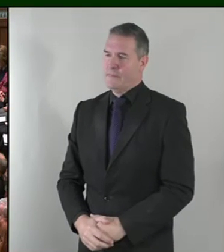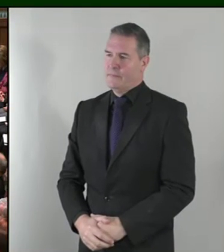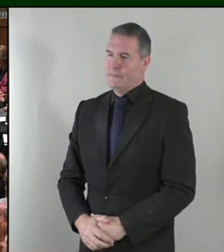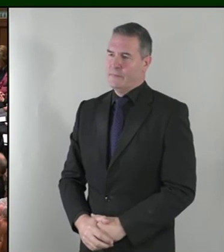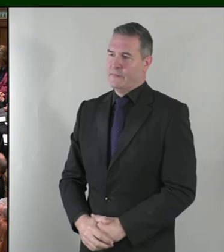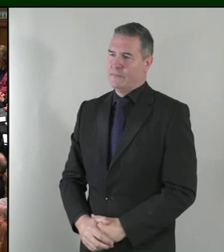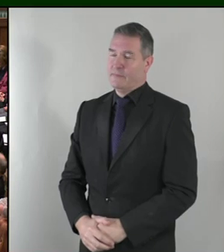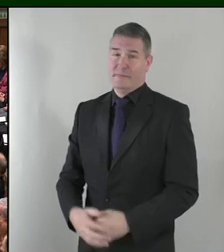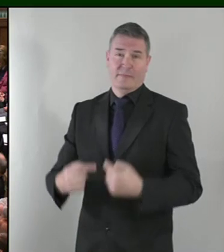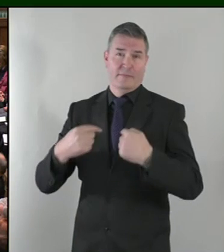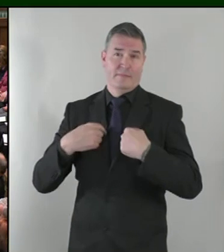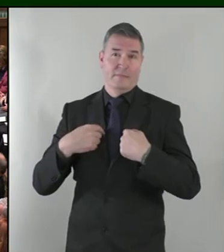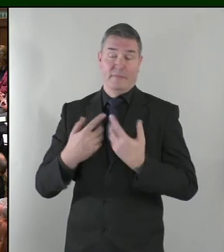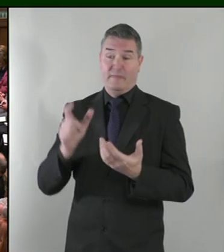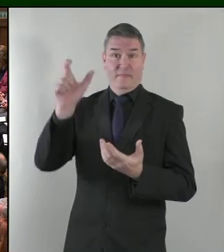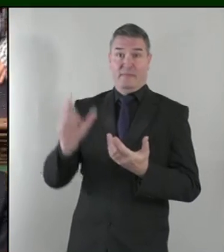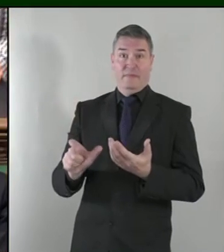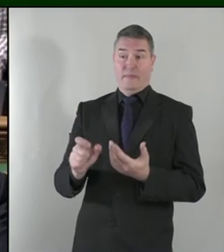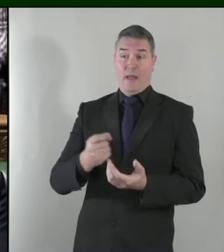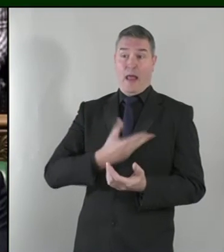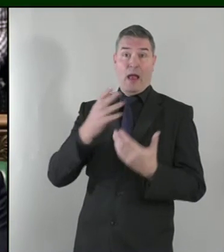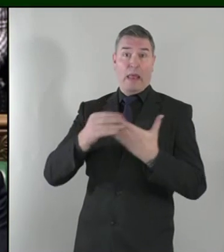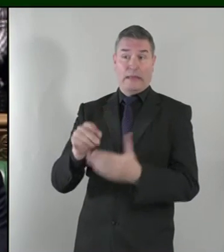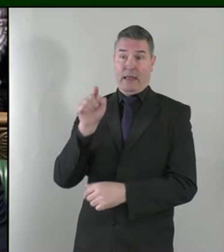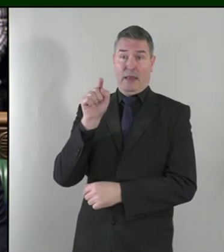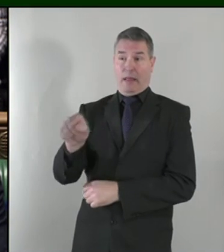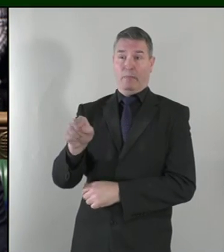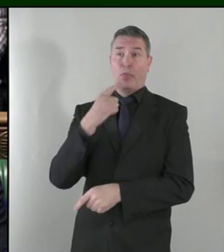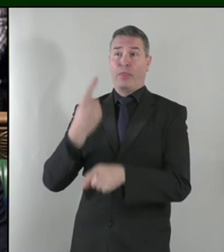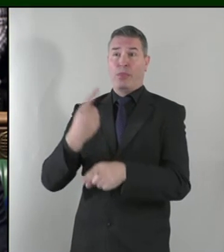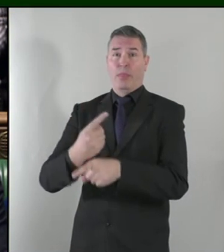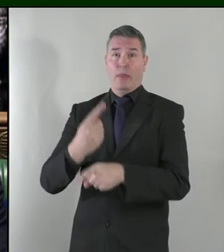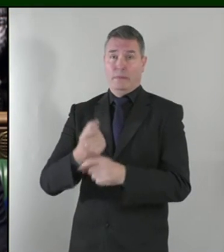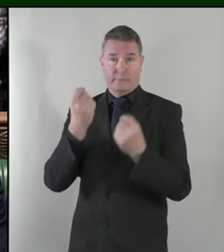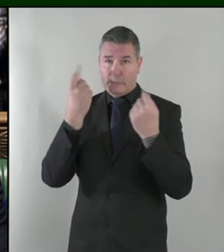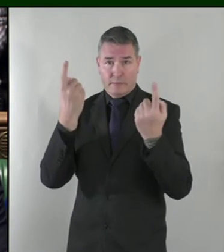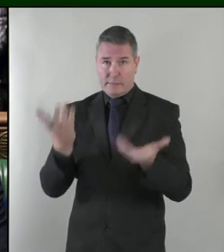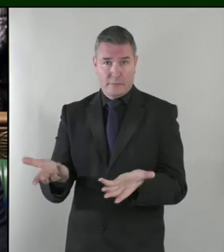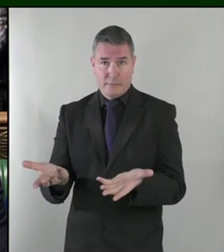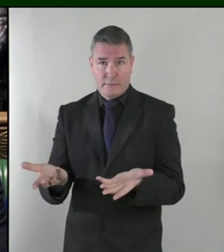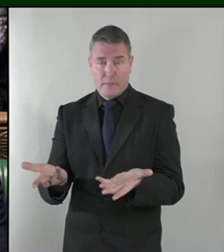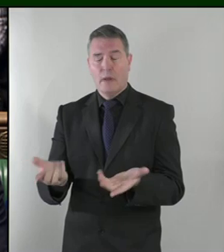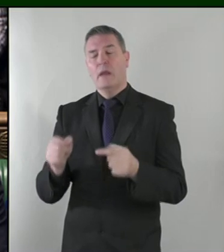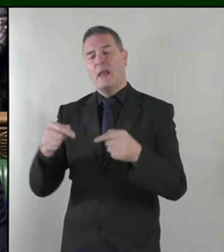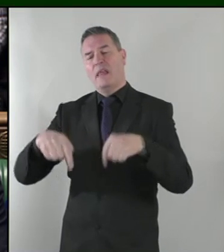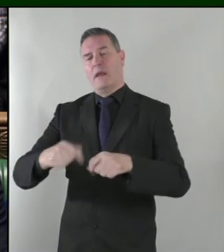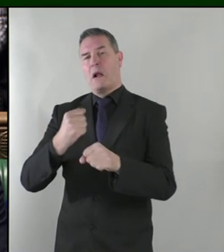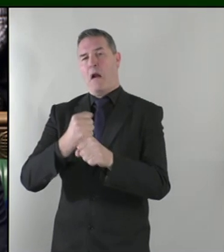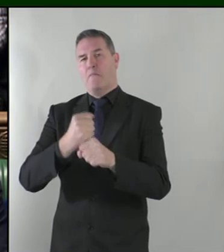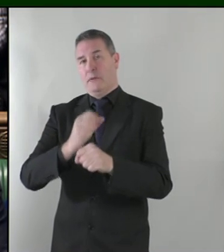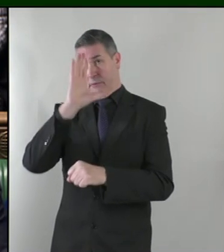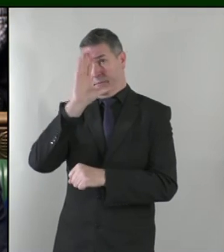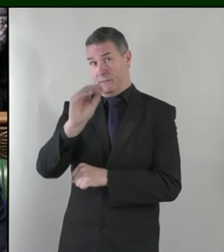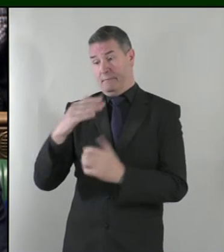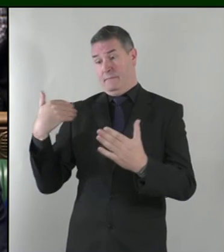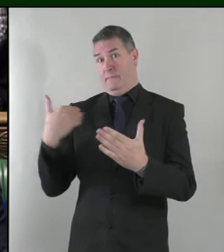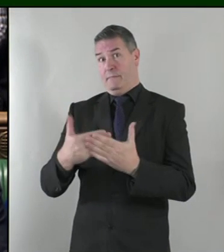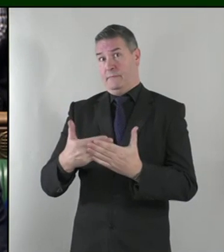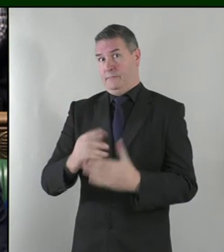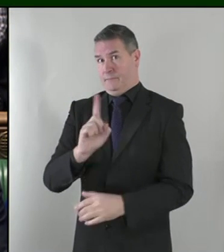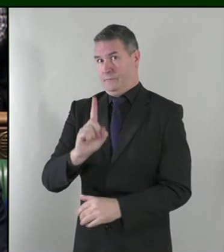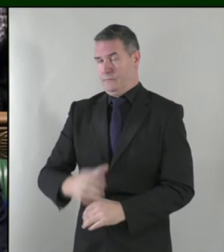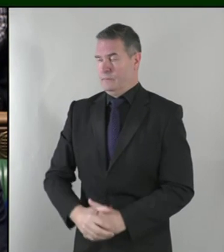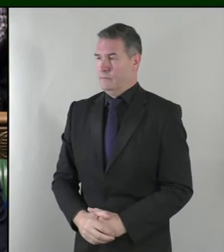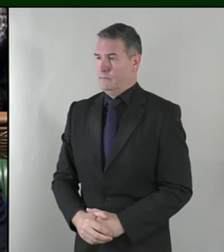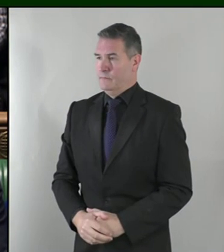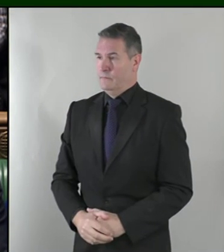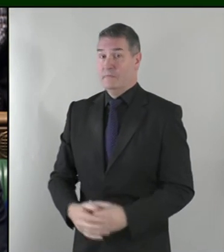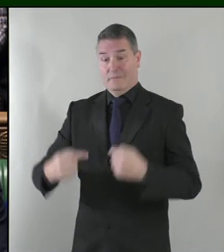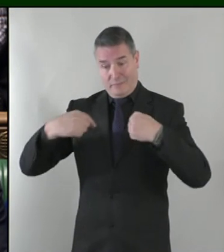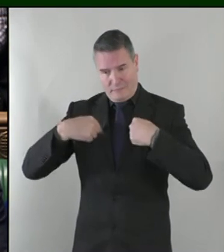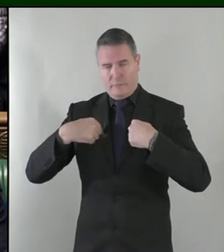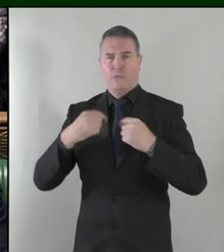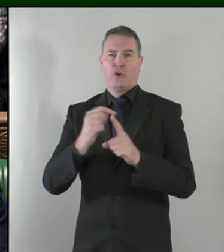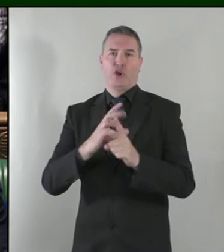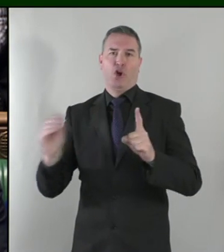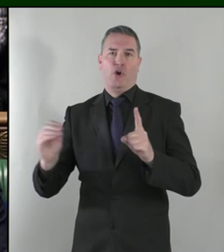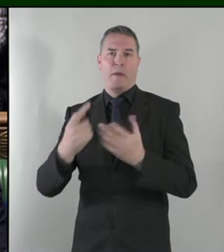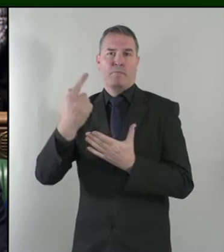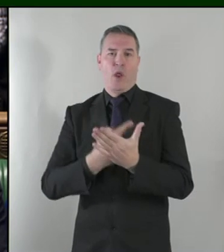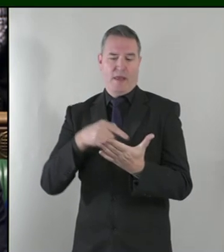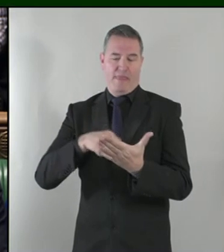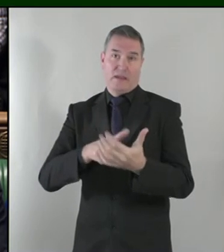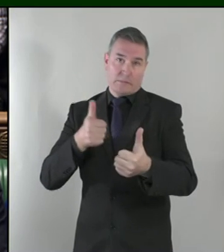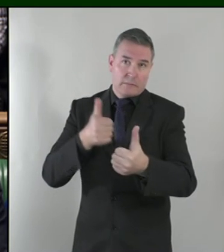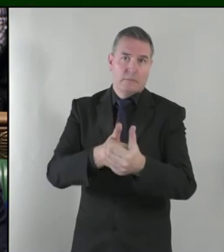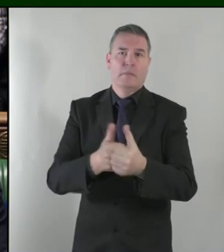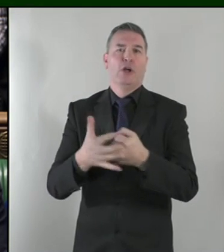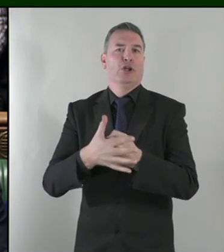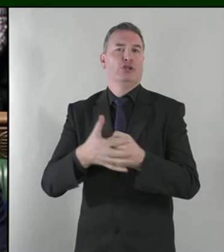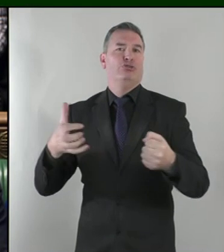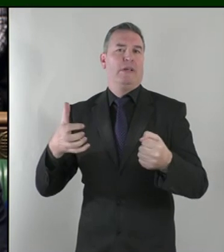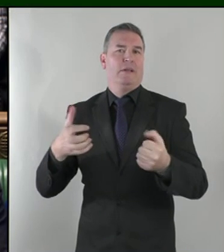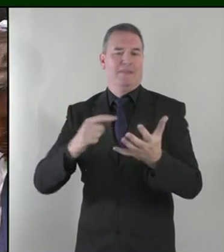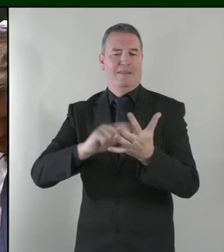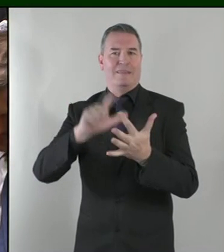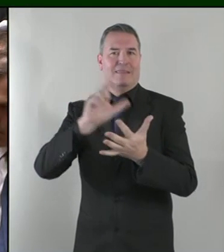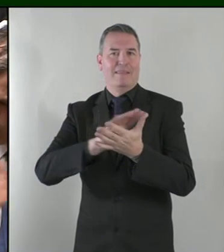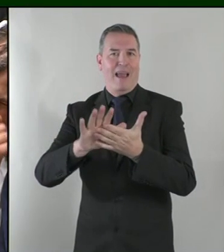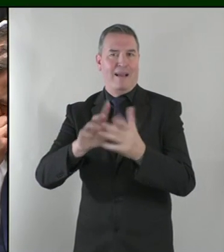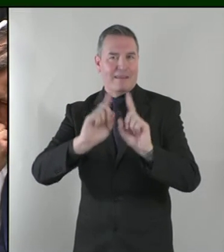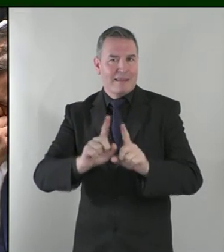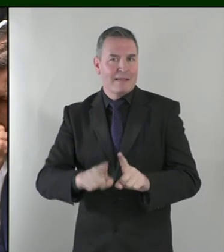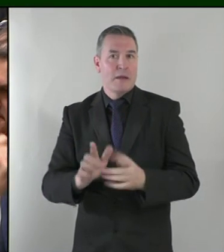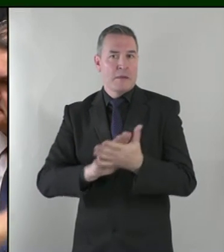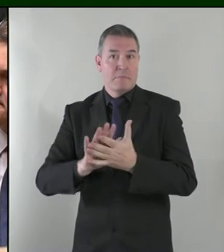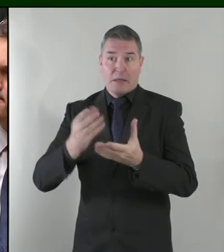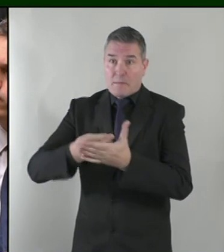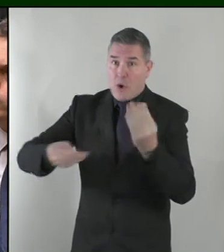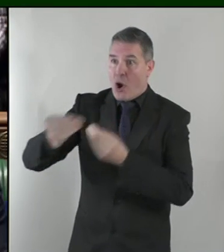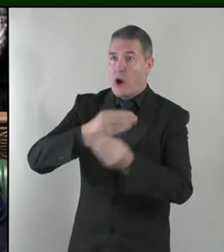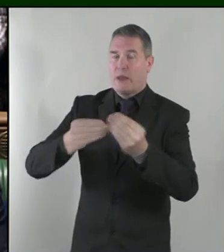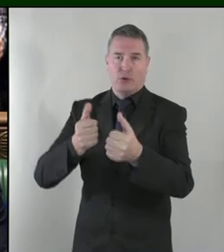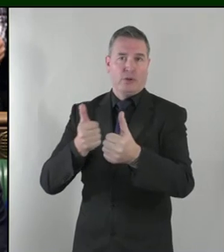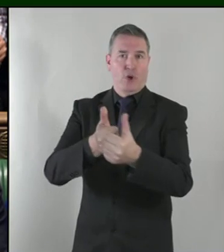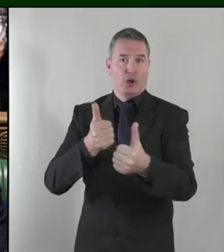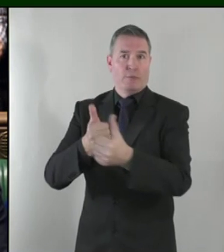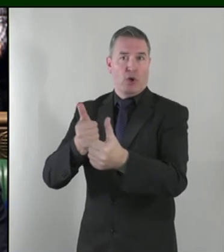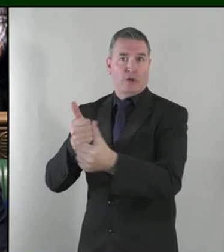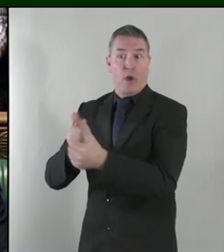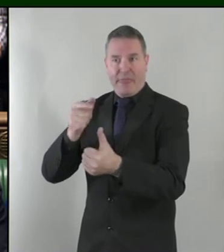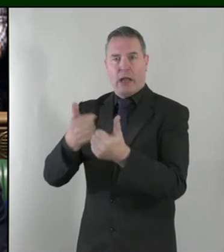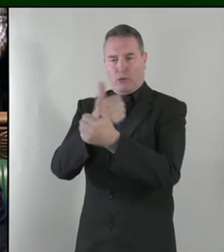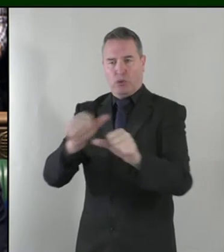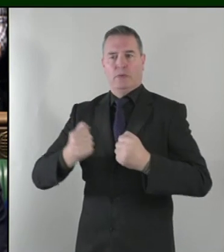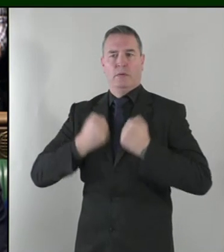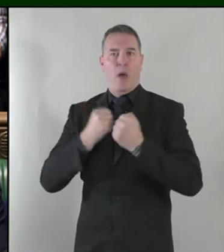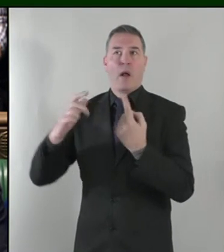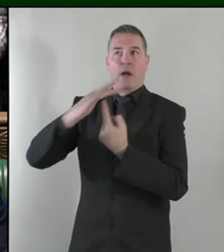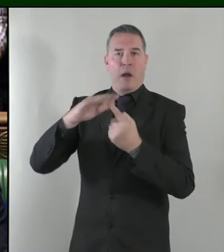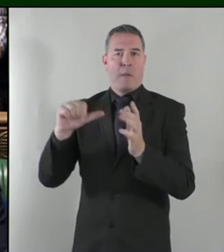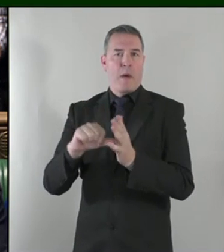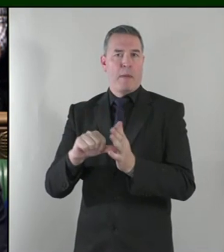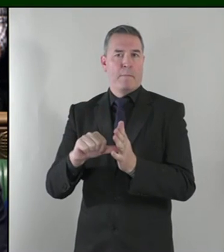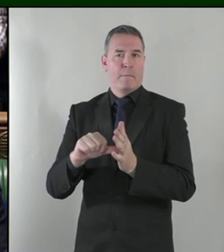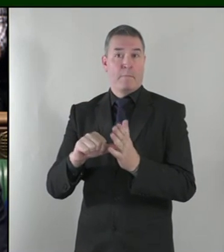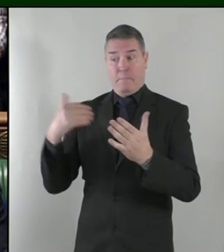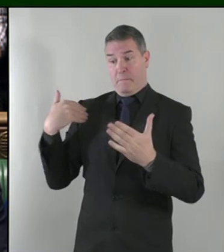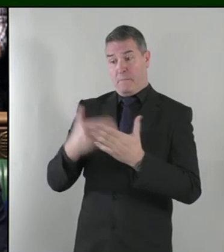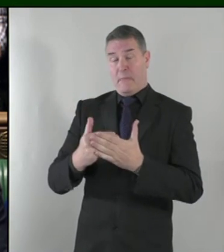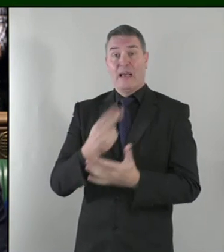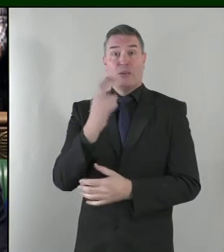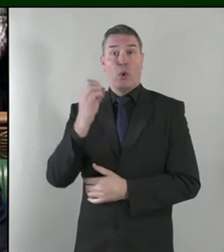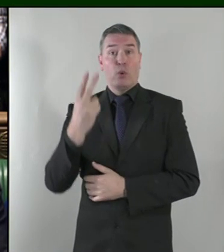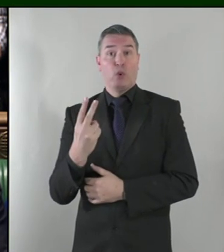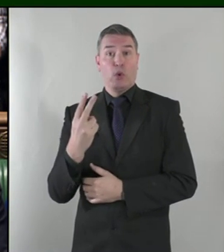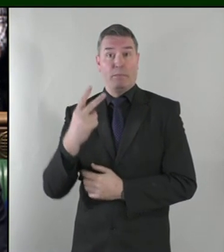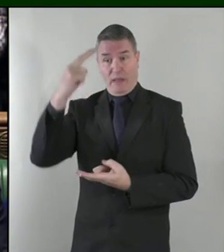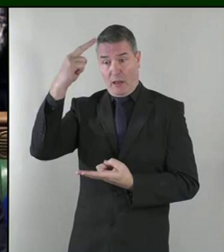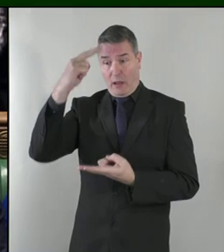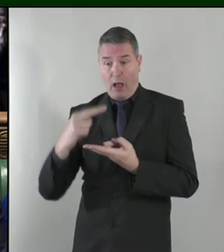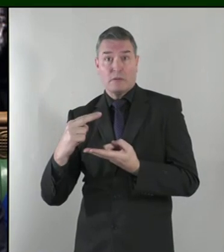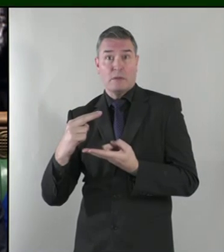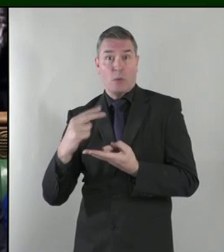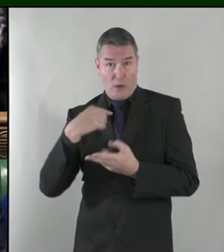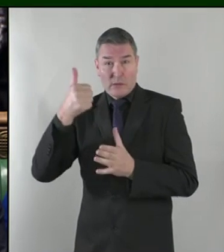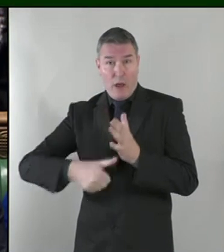As so often, I am not entirely sure what the right honourable Gentleman is talking about, because if we look at what this Government have actually delivered—if we look at our Conservative policies of backing green tech, of backing innovation, of supporting a dynamic market economy, which is the solution to these problems—we have cut CO2 emissions in this country